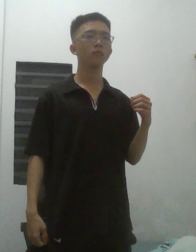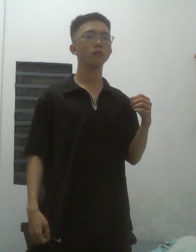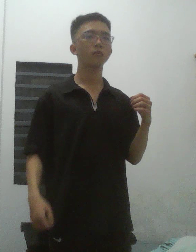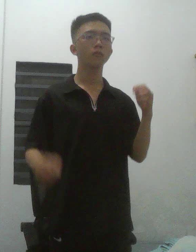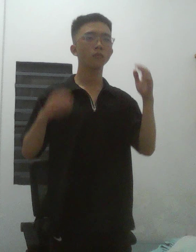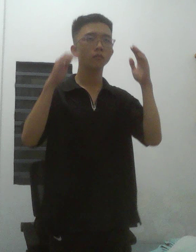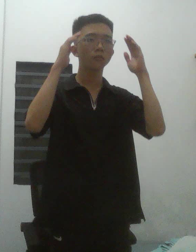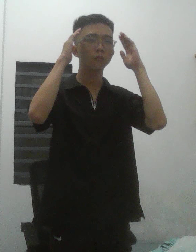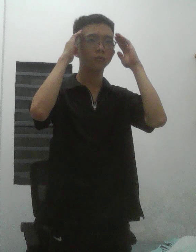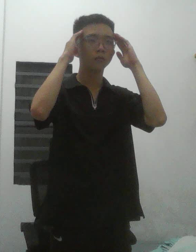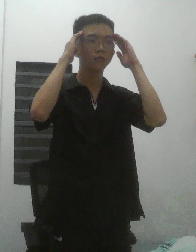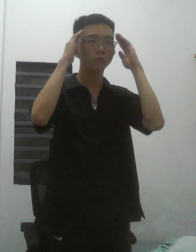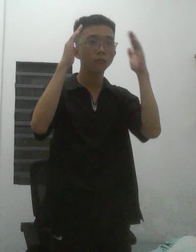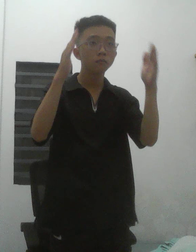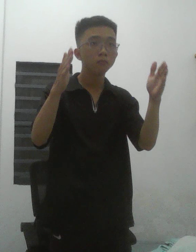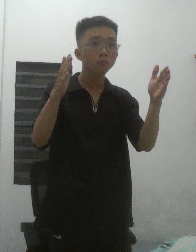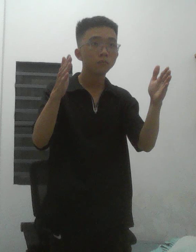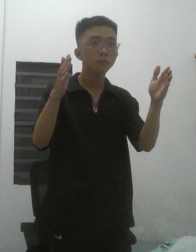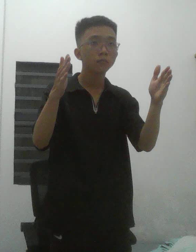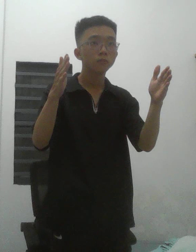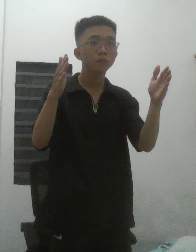quan tam